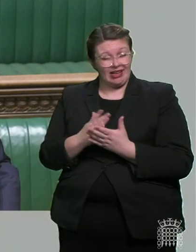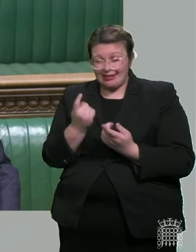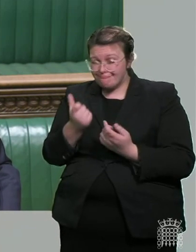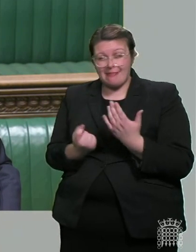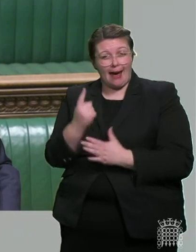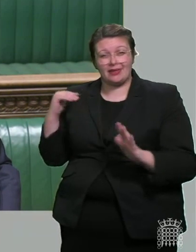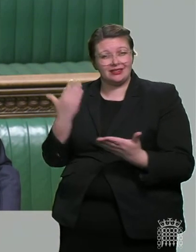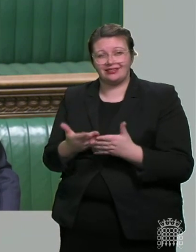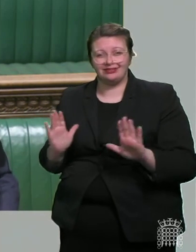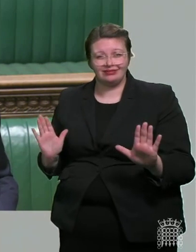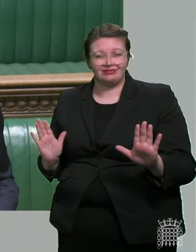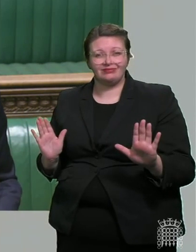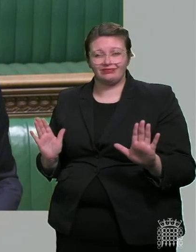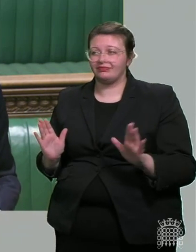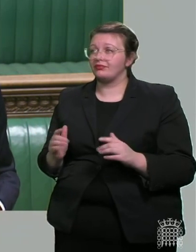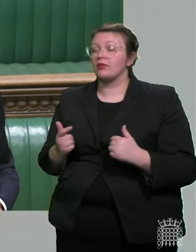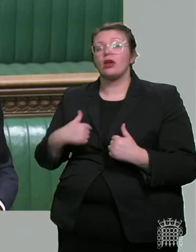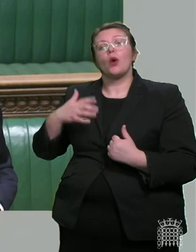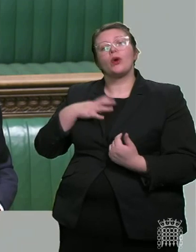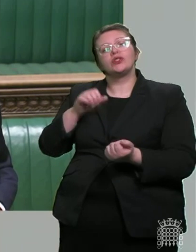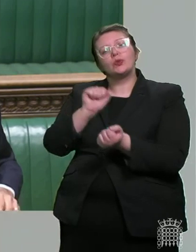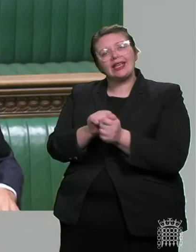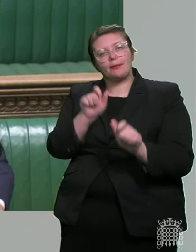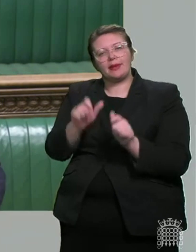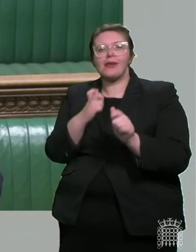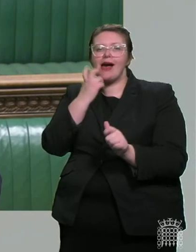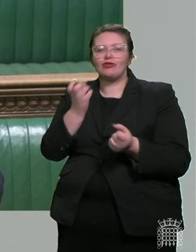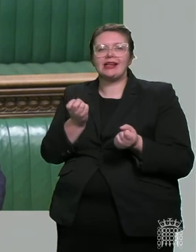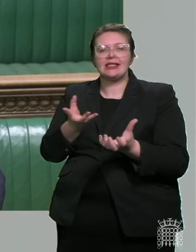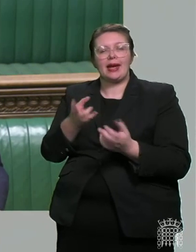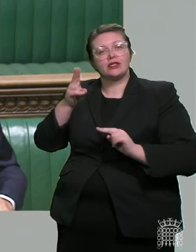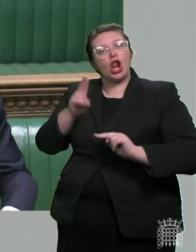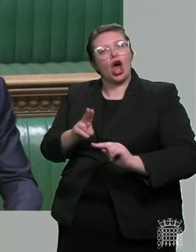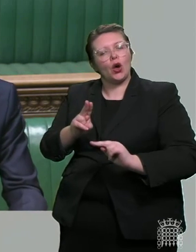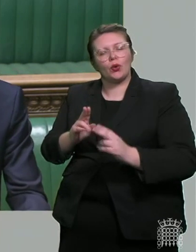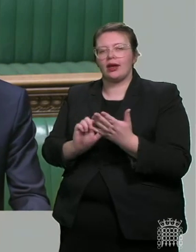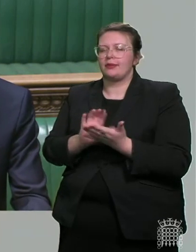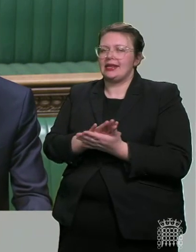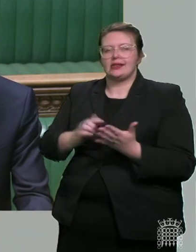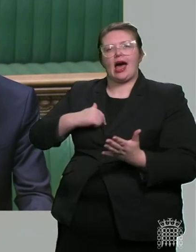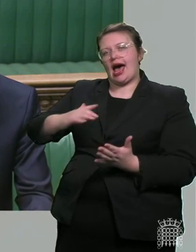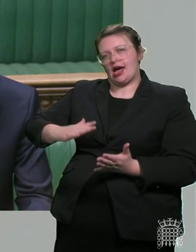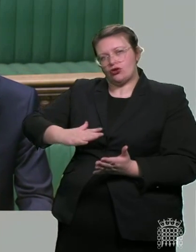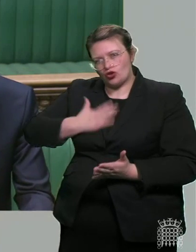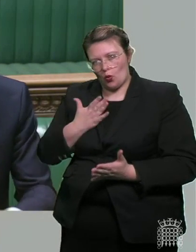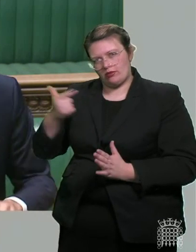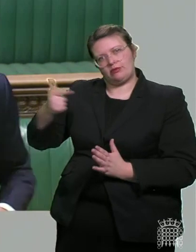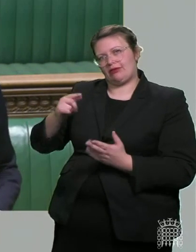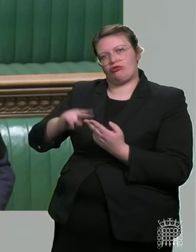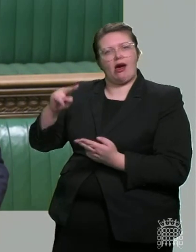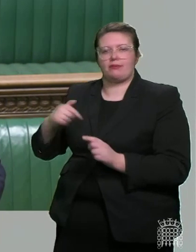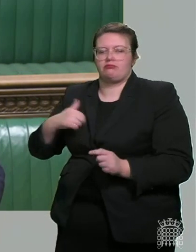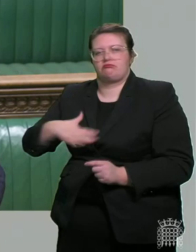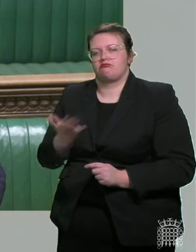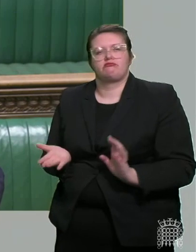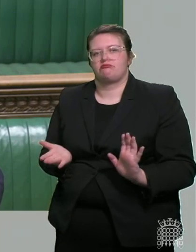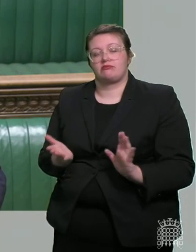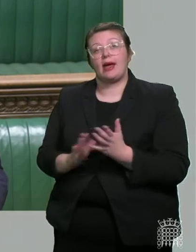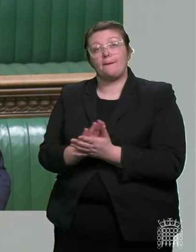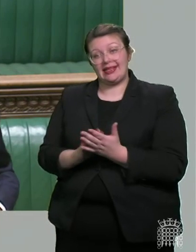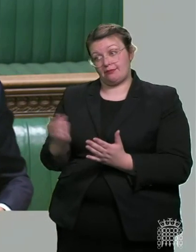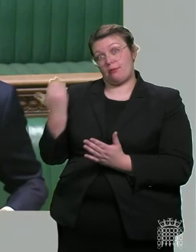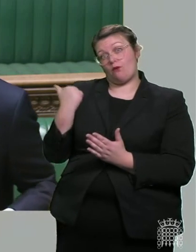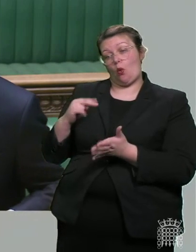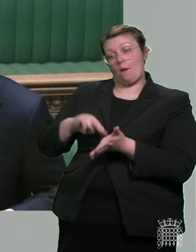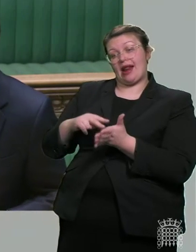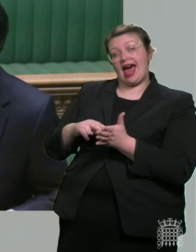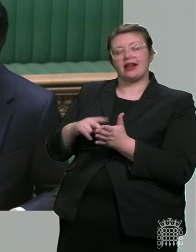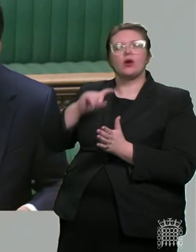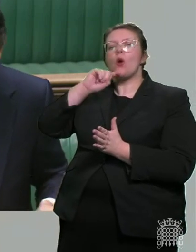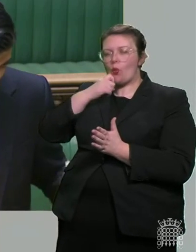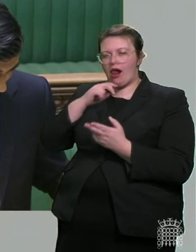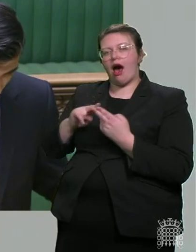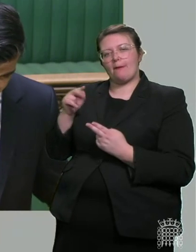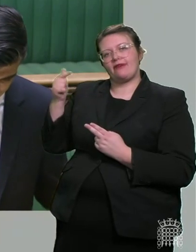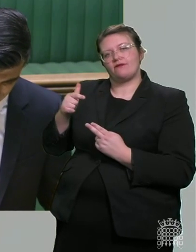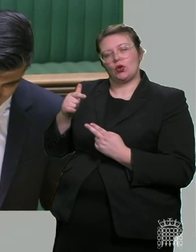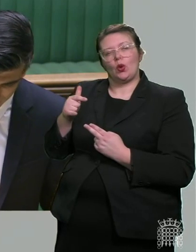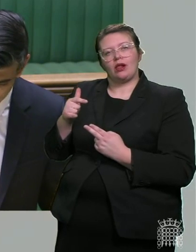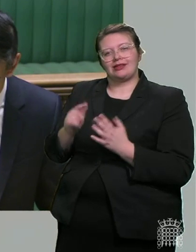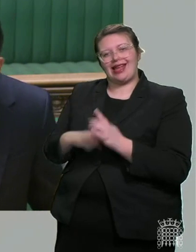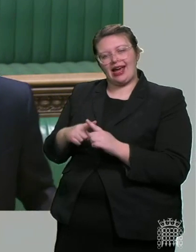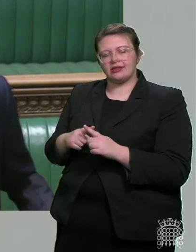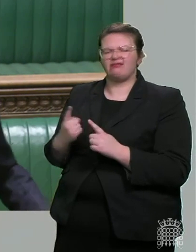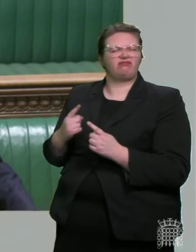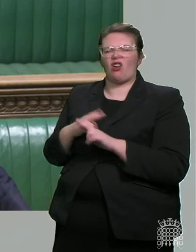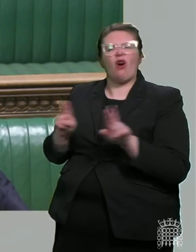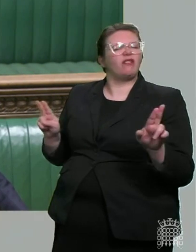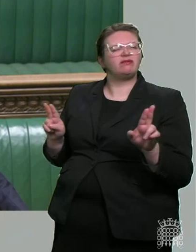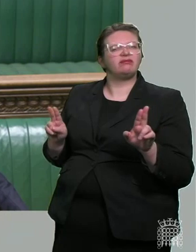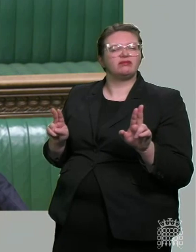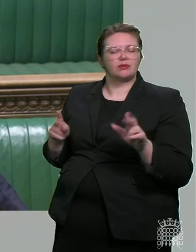And right now, to keep the cost of living low, I am not prepared to increase the cost of a tank of fuel, so the planned increase in fuel duty is also cancelled.